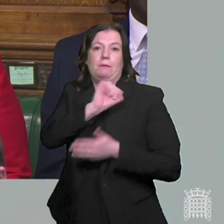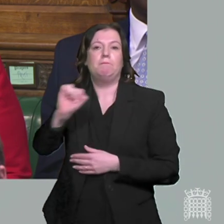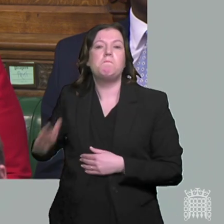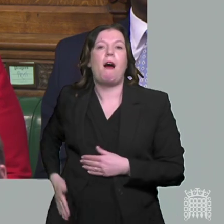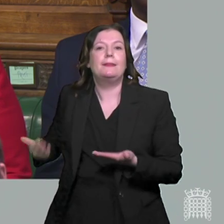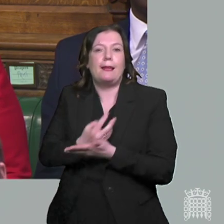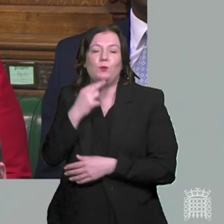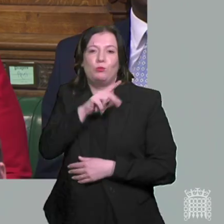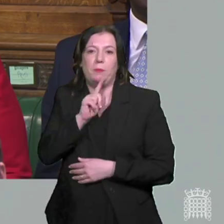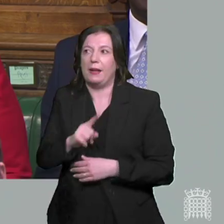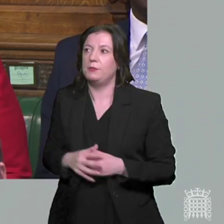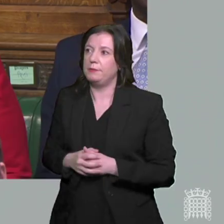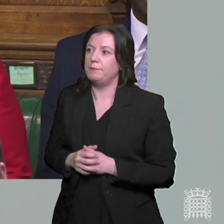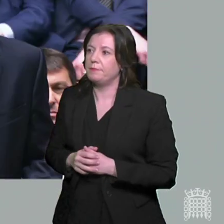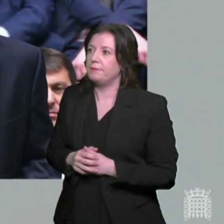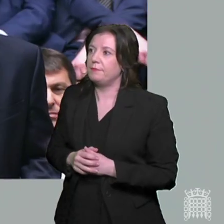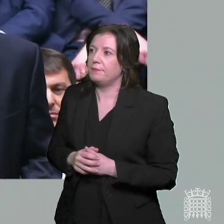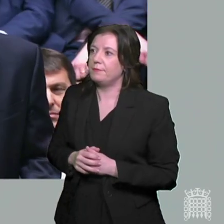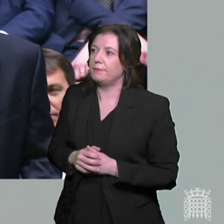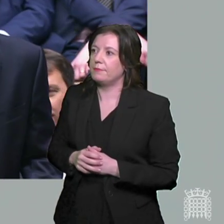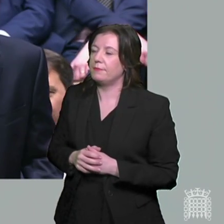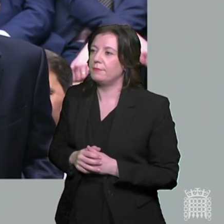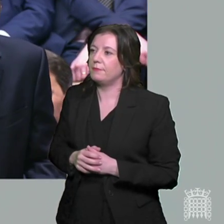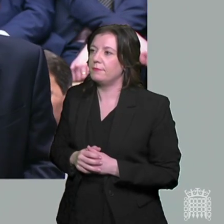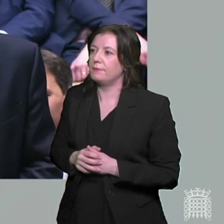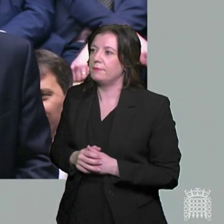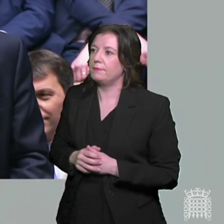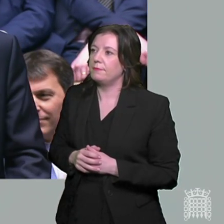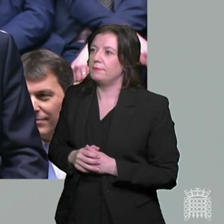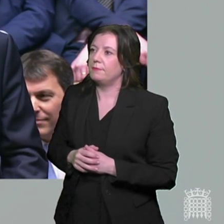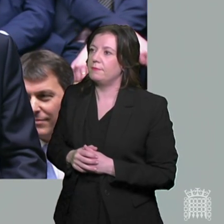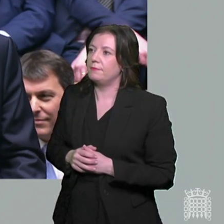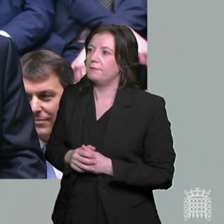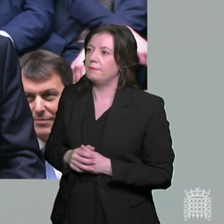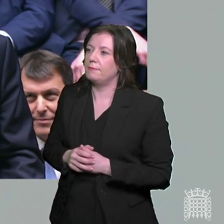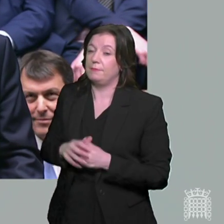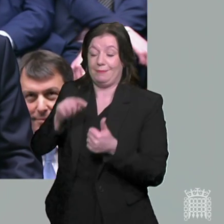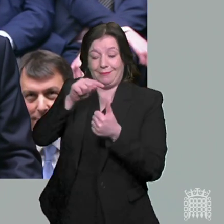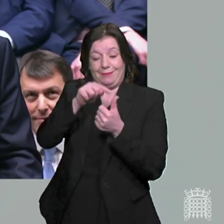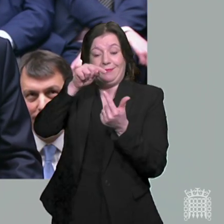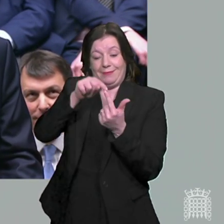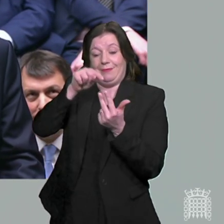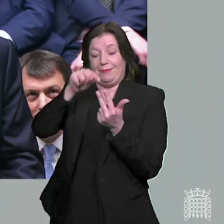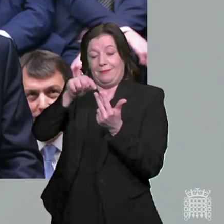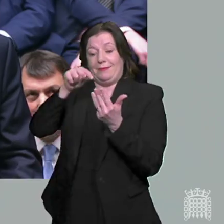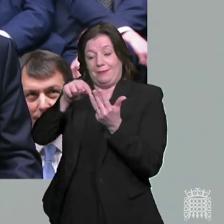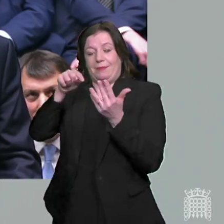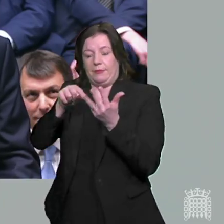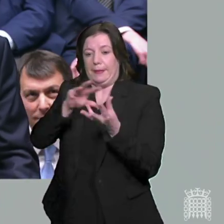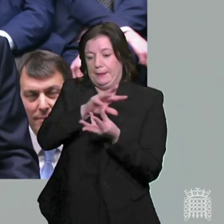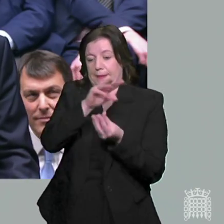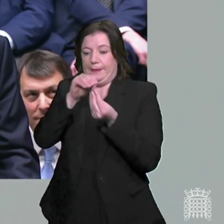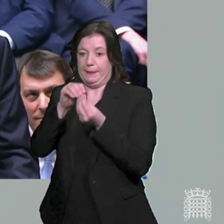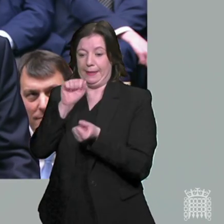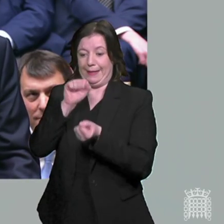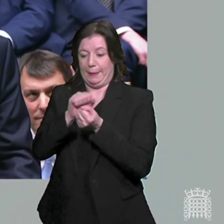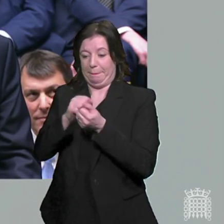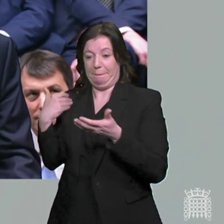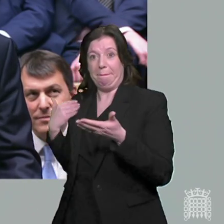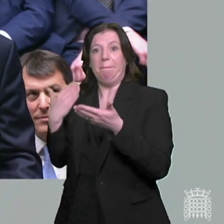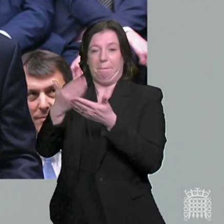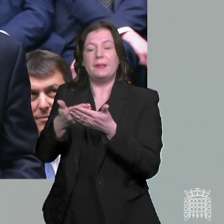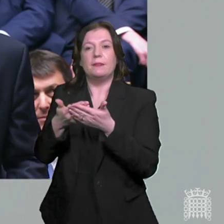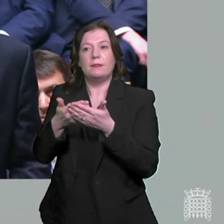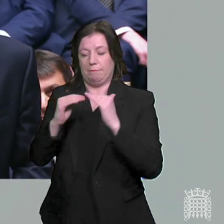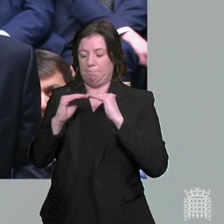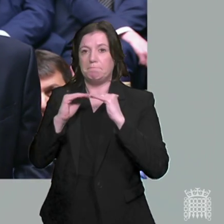Our energy price guarantee, fuel duty and duty on a pint, all frozen in today’s Budget.